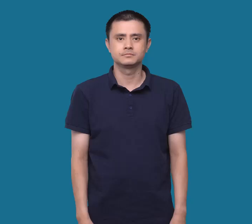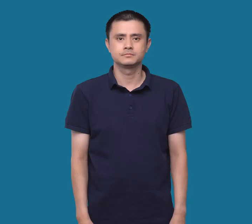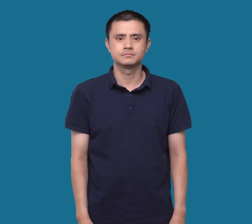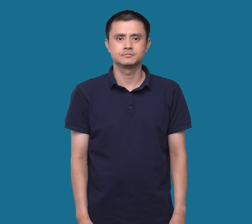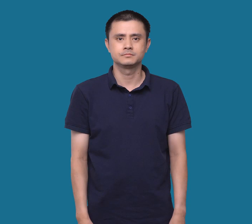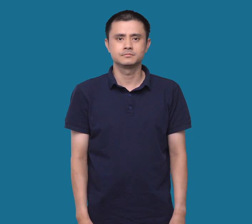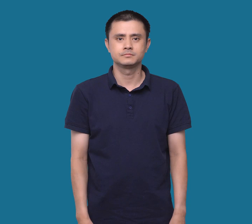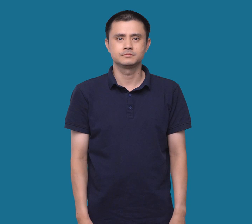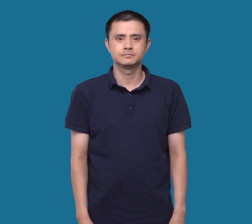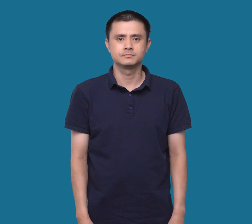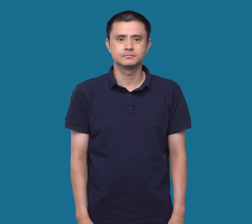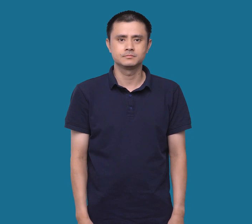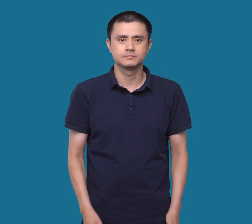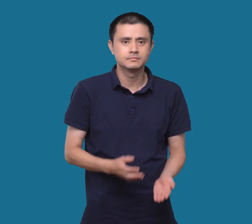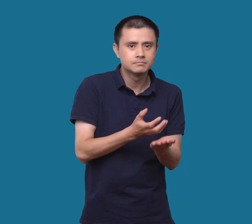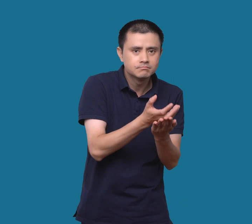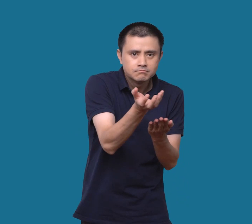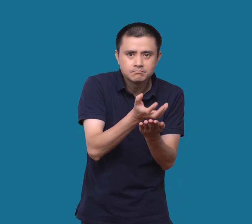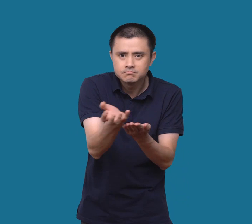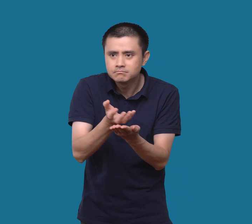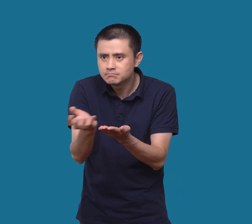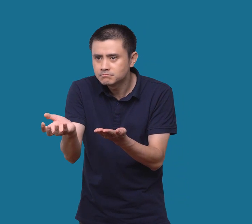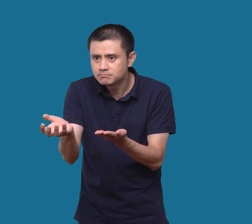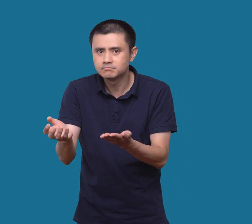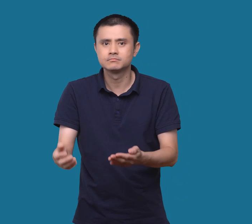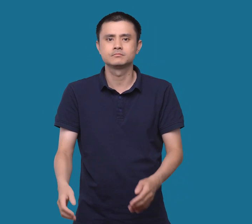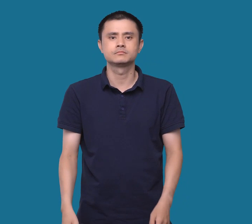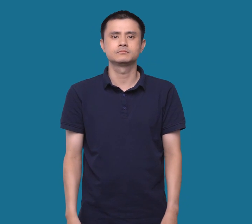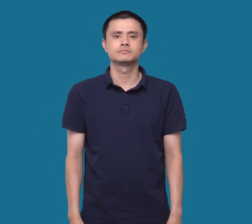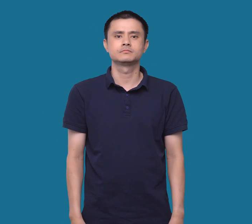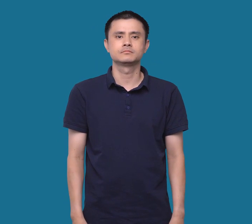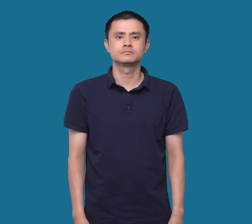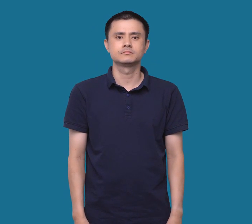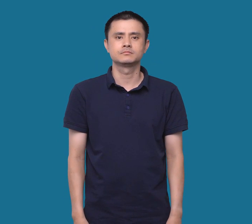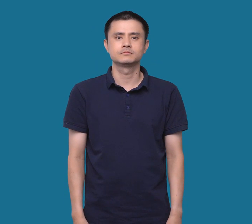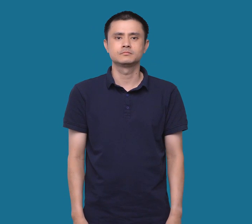chạy bàn